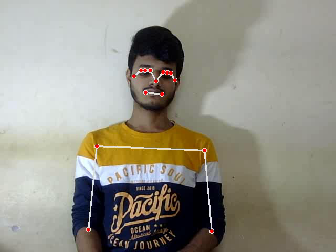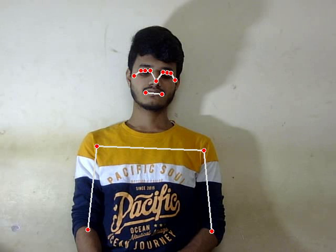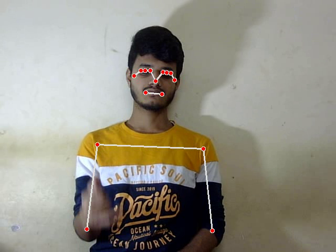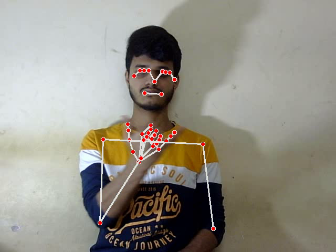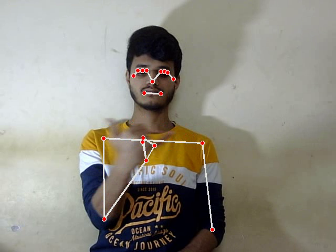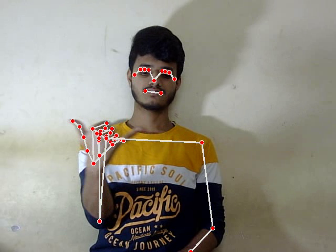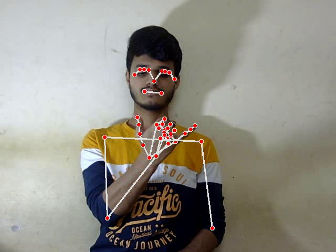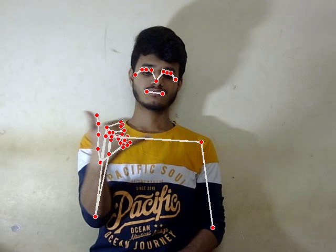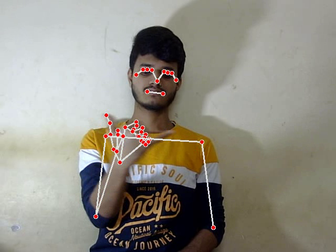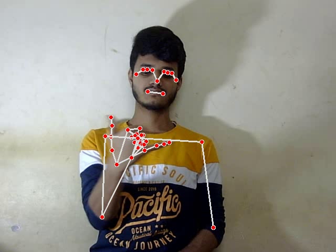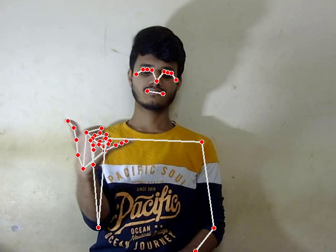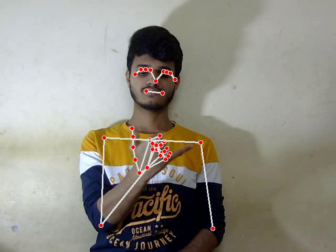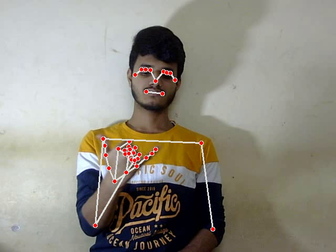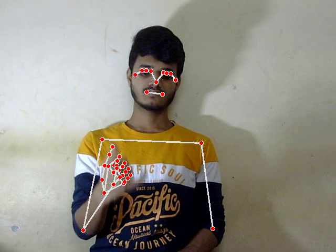same